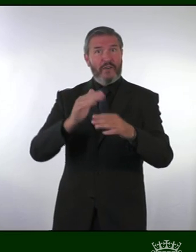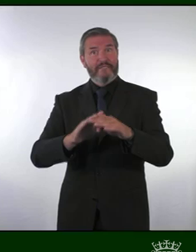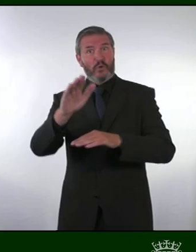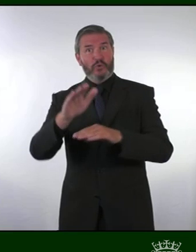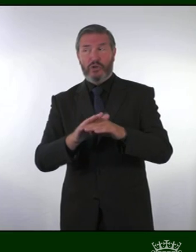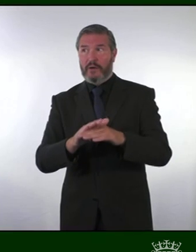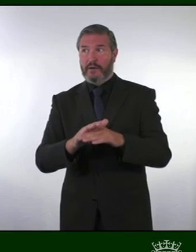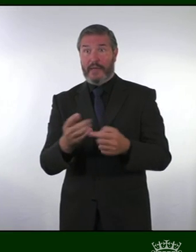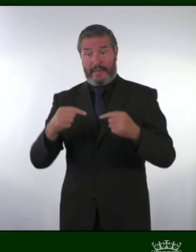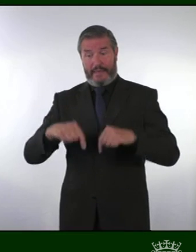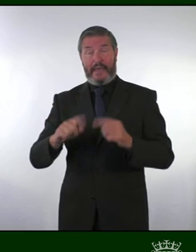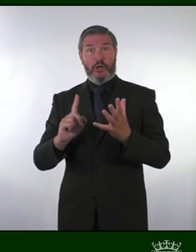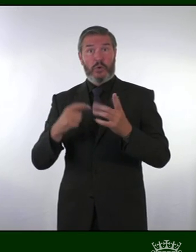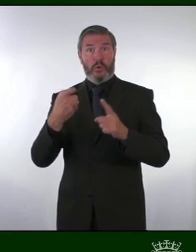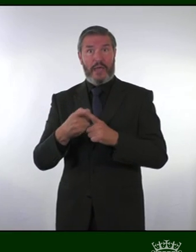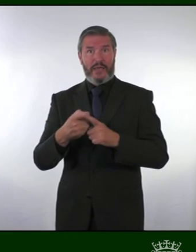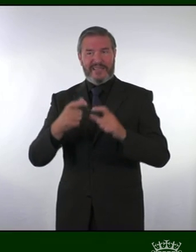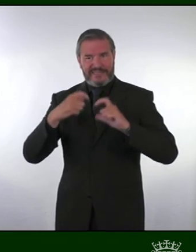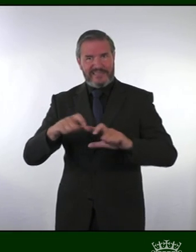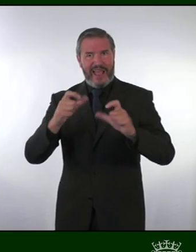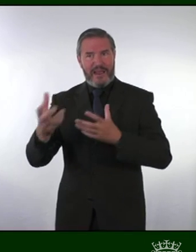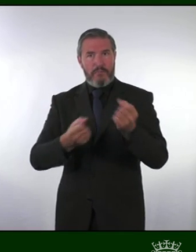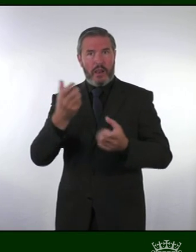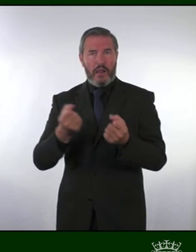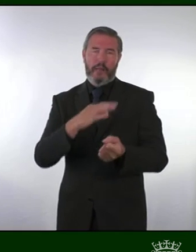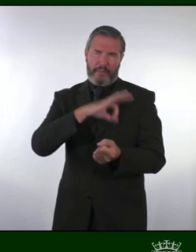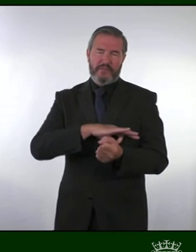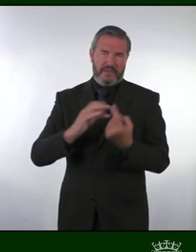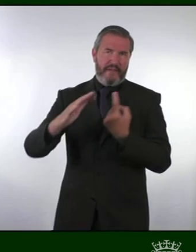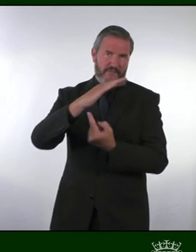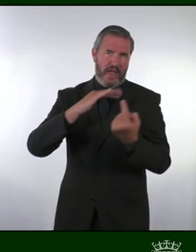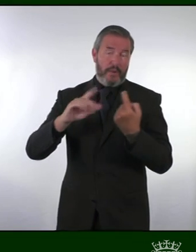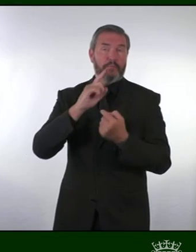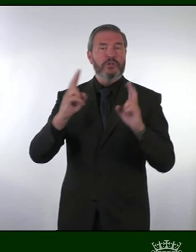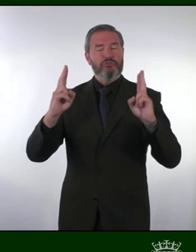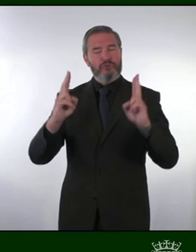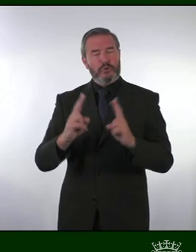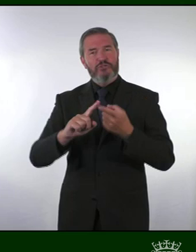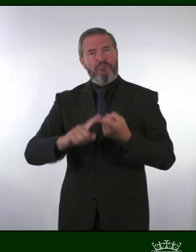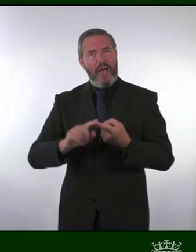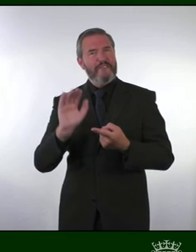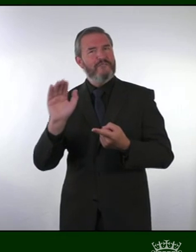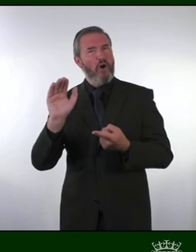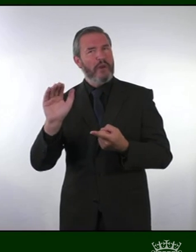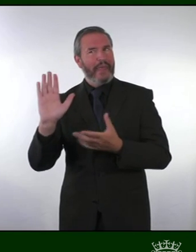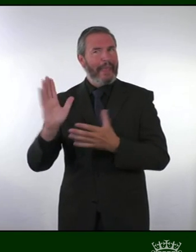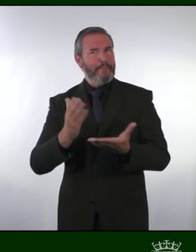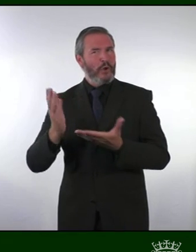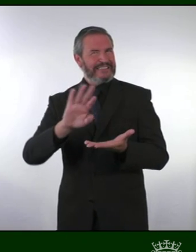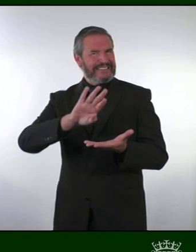Mining them here in the UK in a sustainable way is not just better for the environment but reduces reliance on foreign imports.